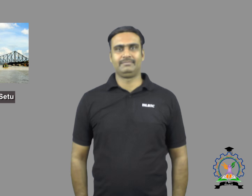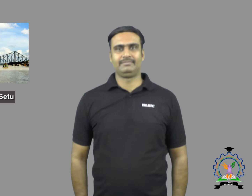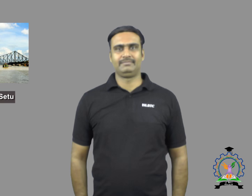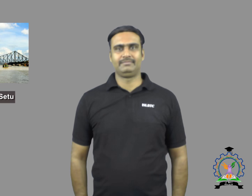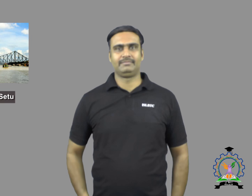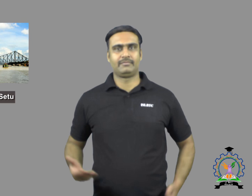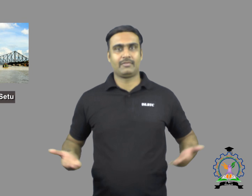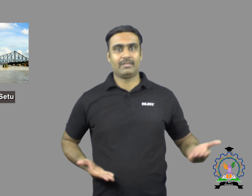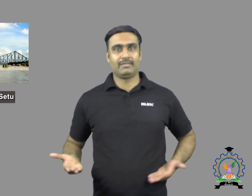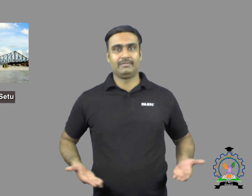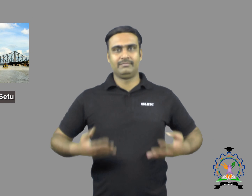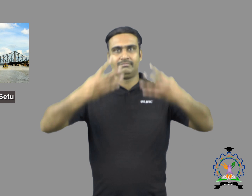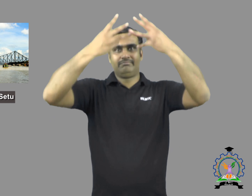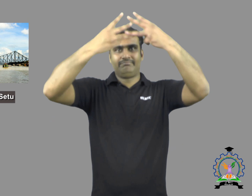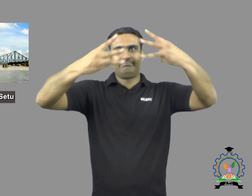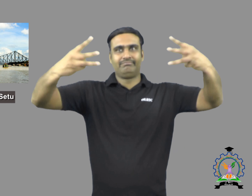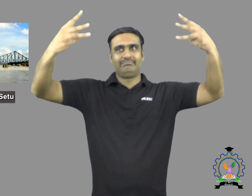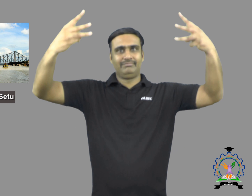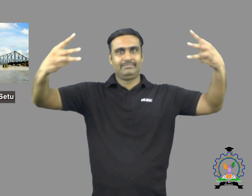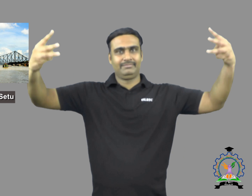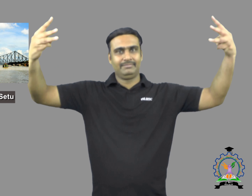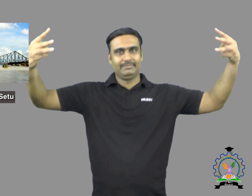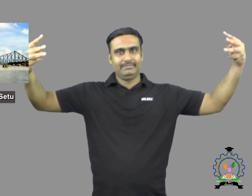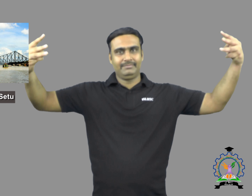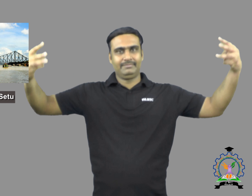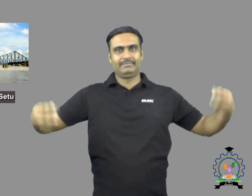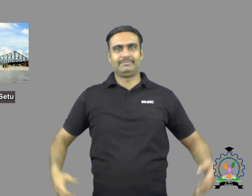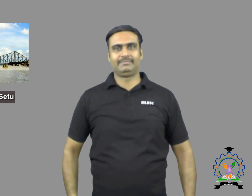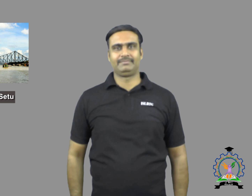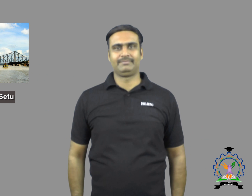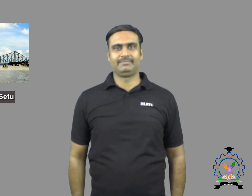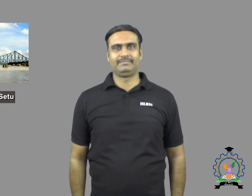Vidyasagar Setu